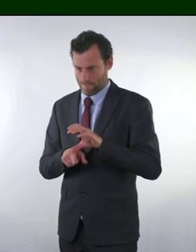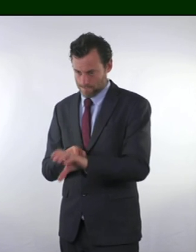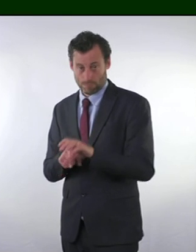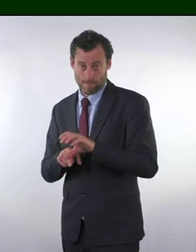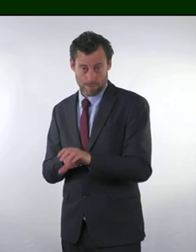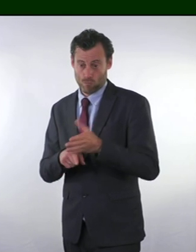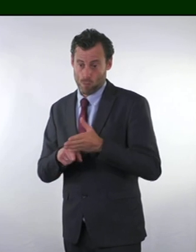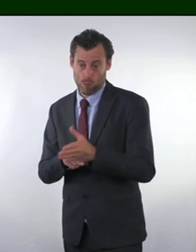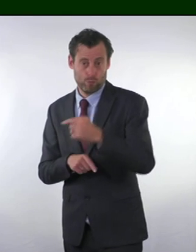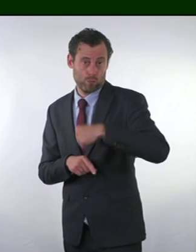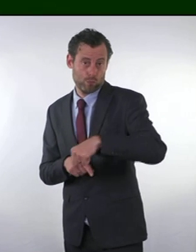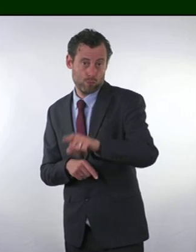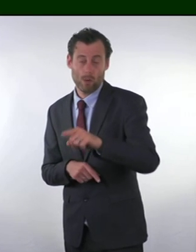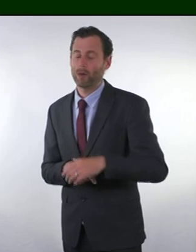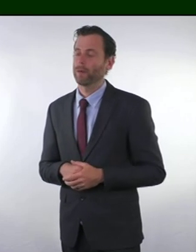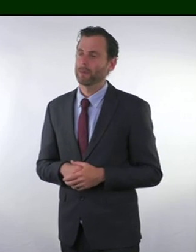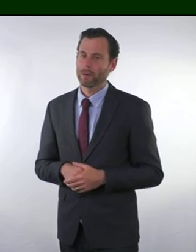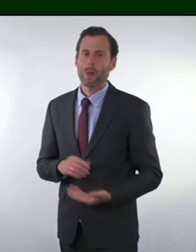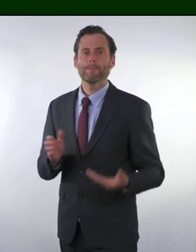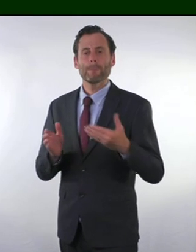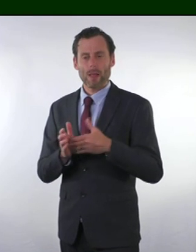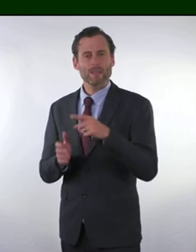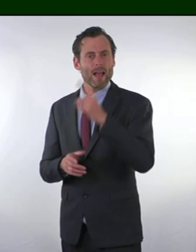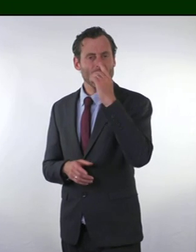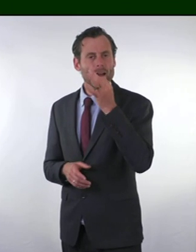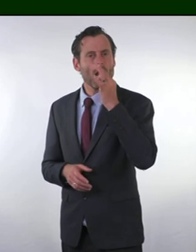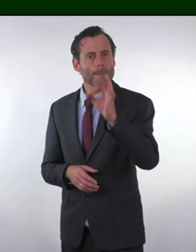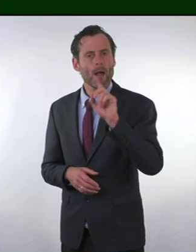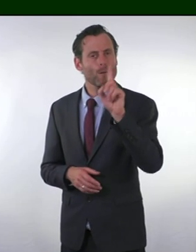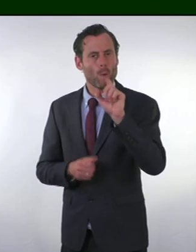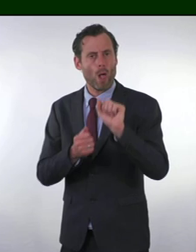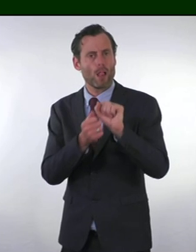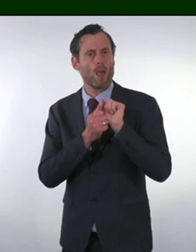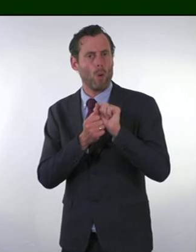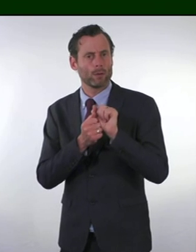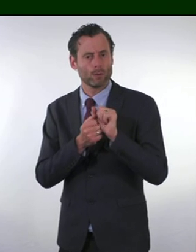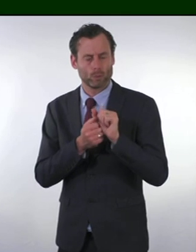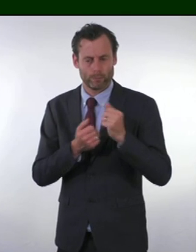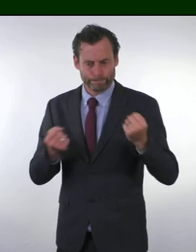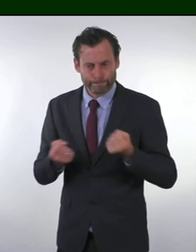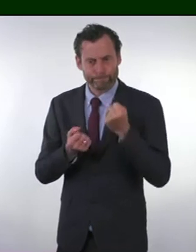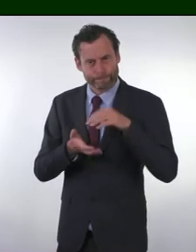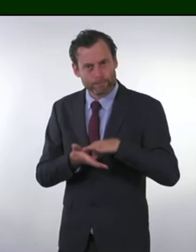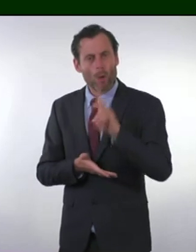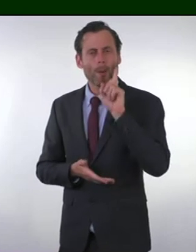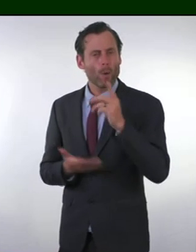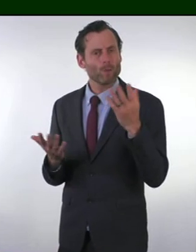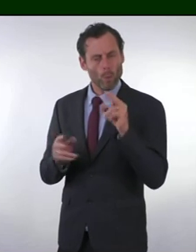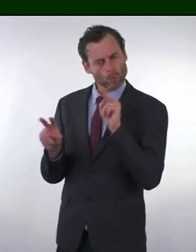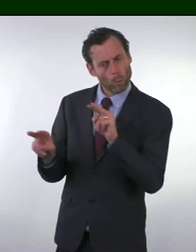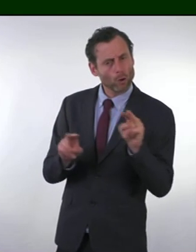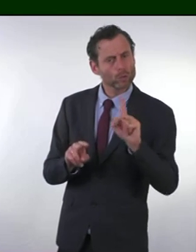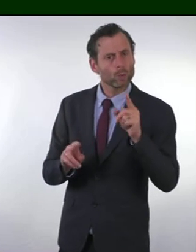On top of that, they have access to our other areas of support—bounce back loans and others—but of course we keep everything under review.